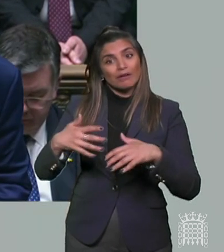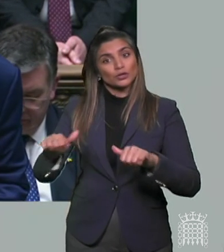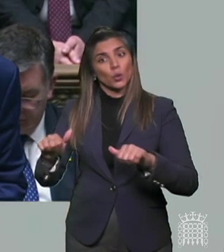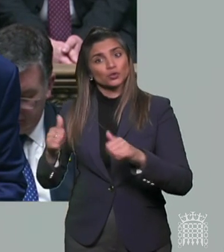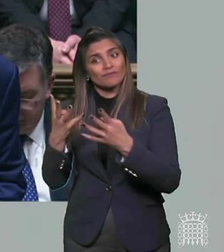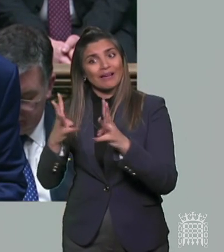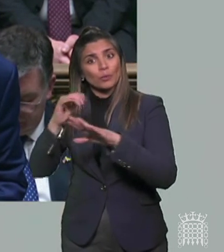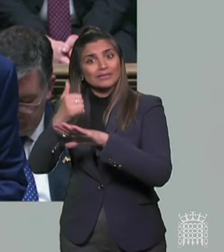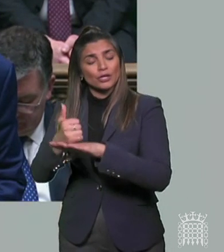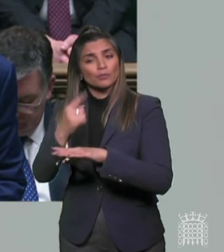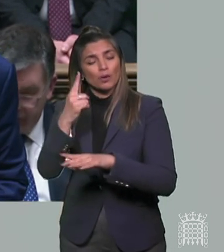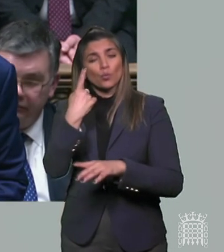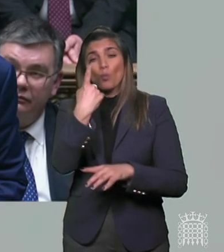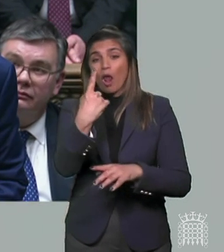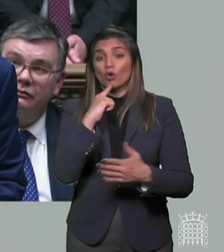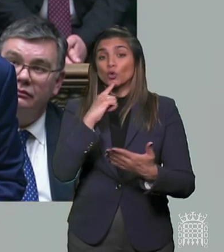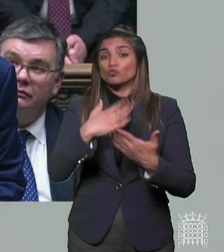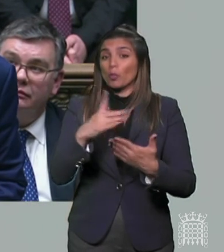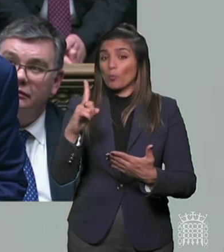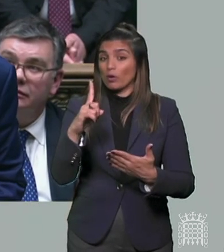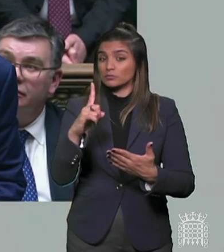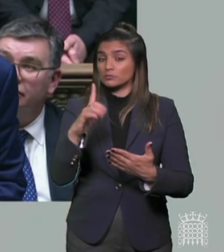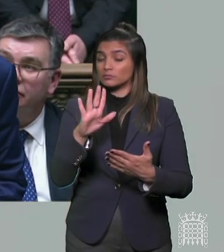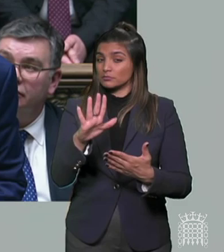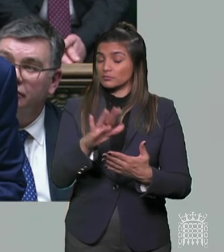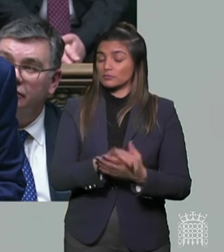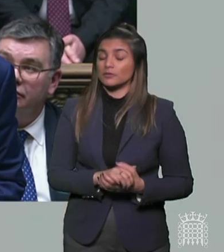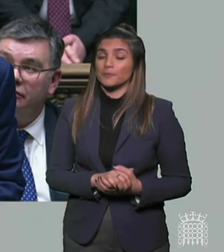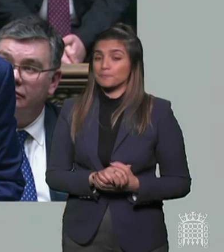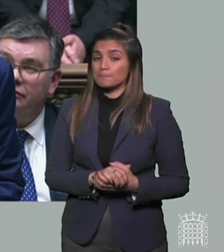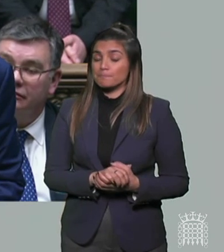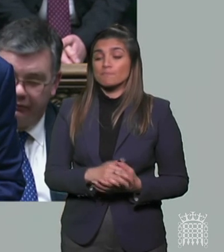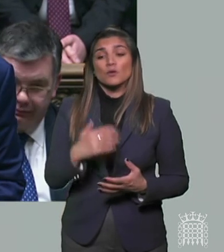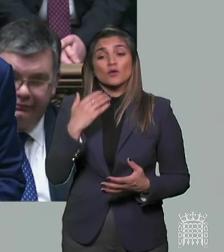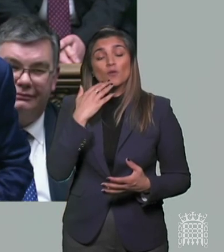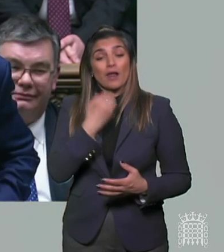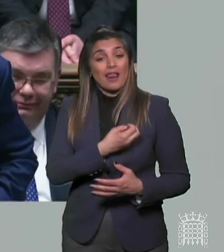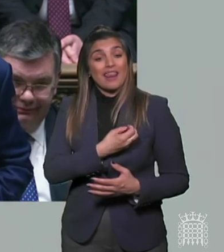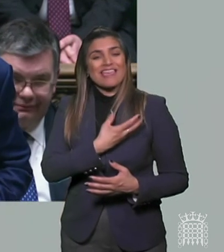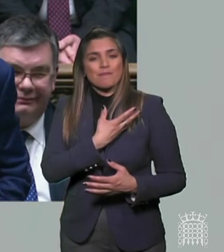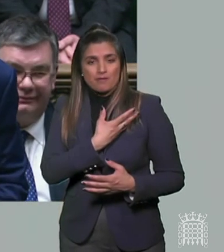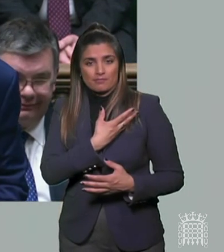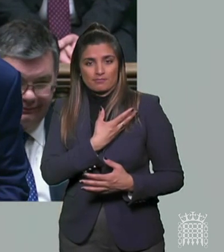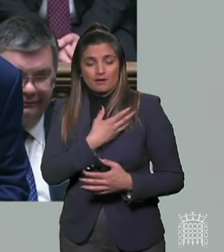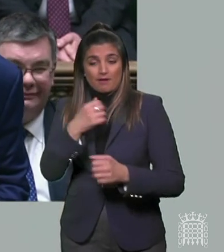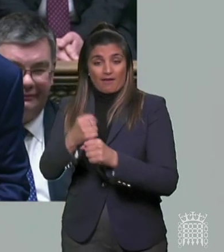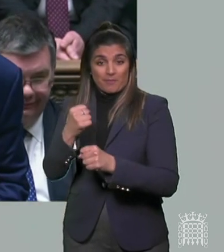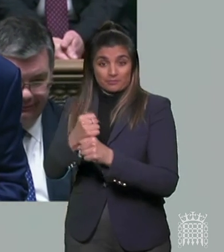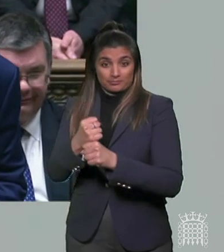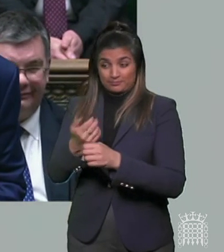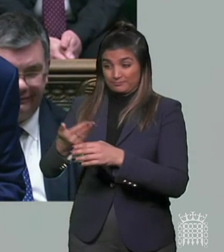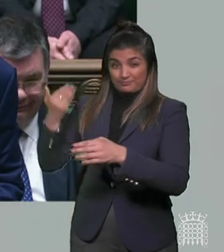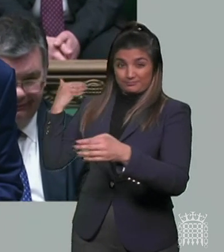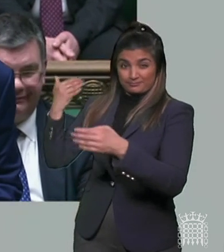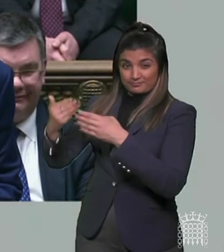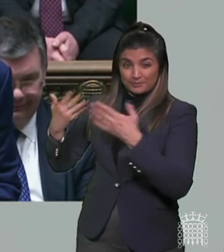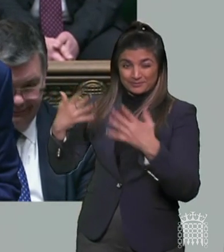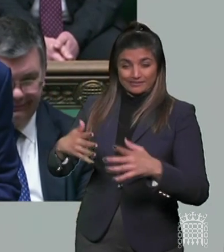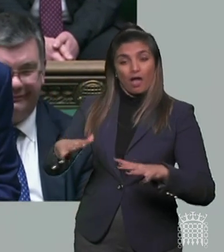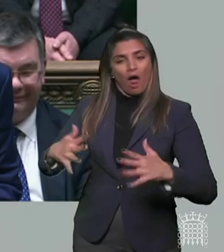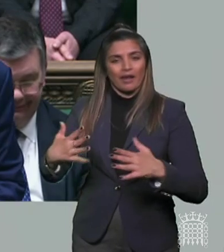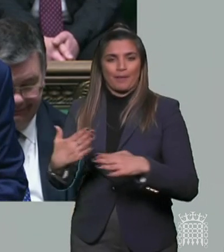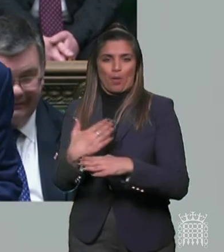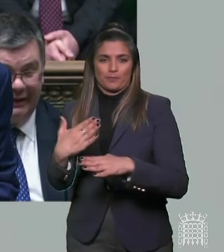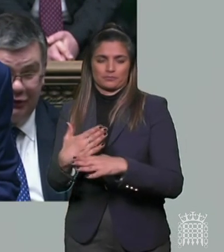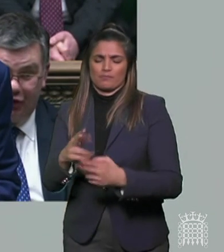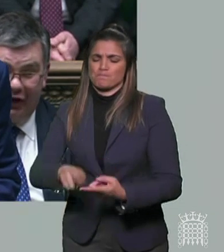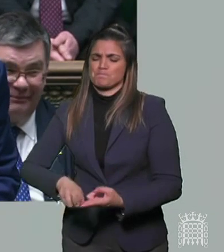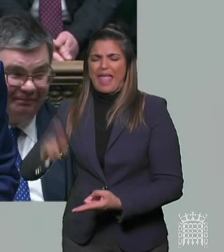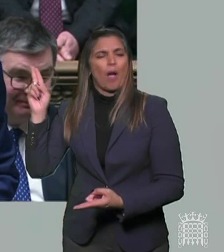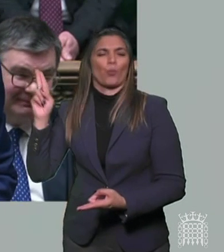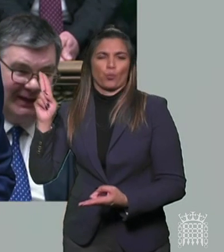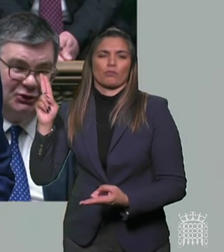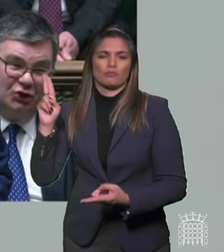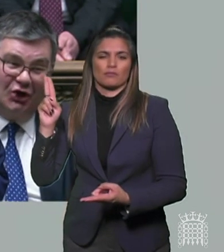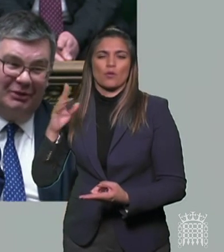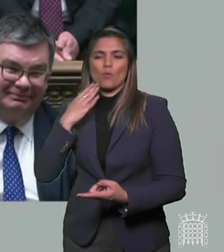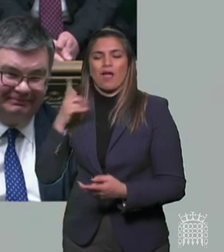He talks about the truth and there is one golden truth: whenever there has been a Labour Government in the past, unemployment has always been higher when they left office than when they started.